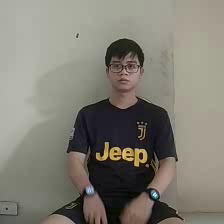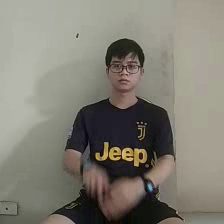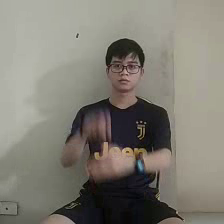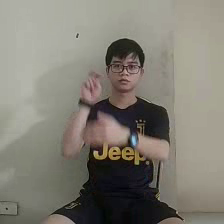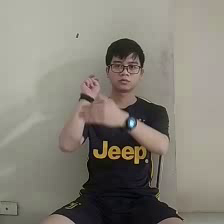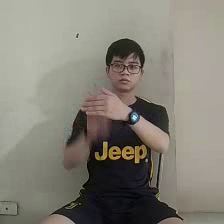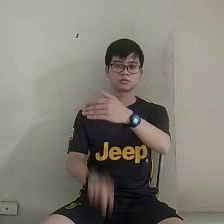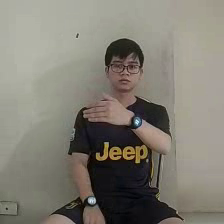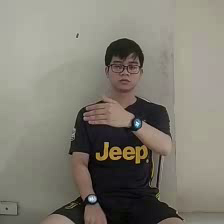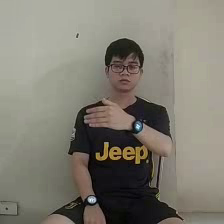Phạt